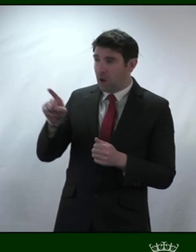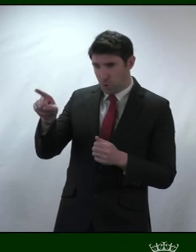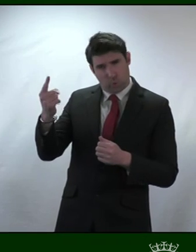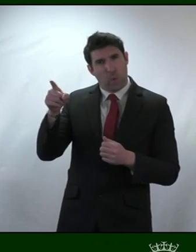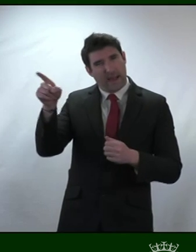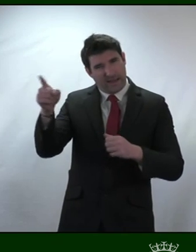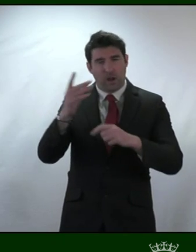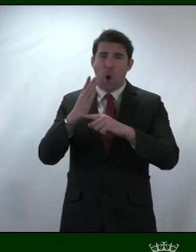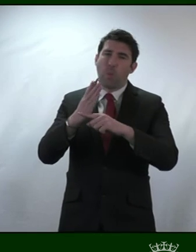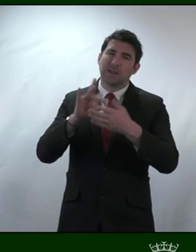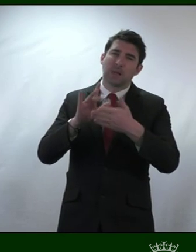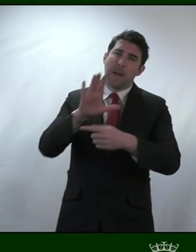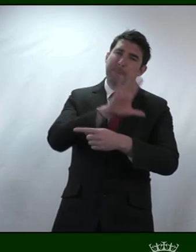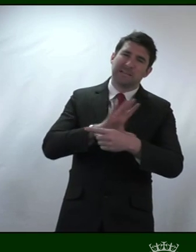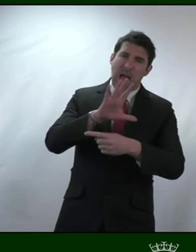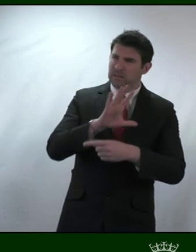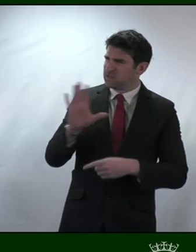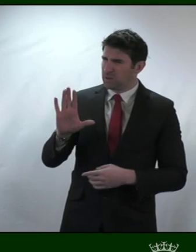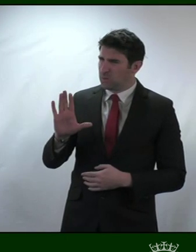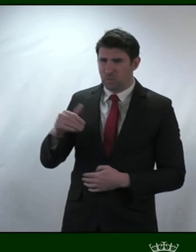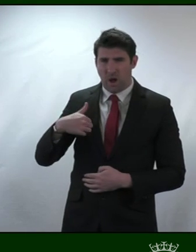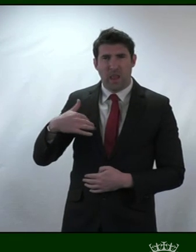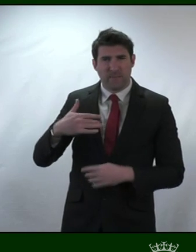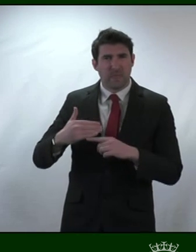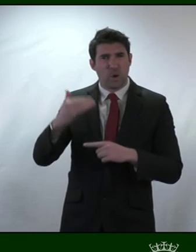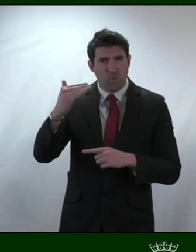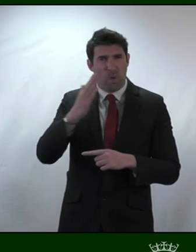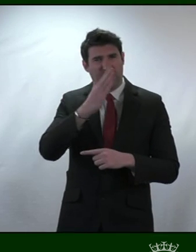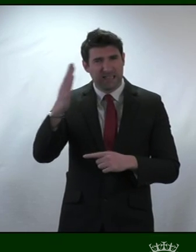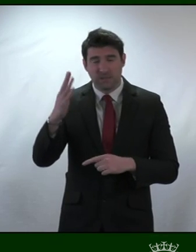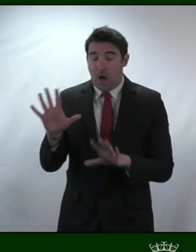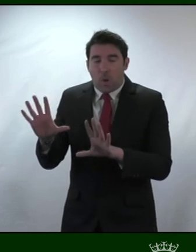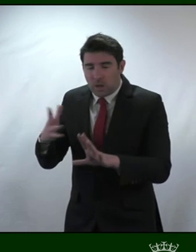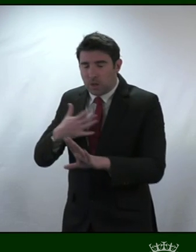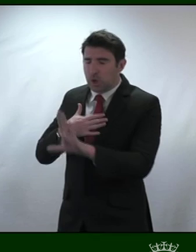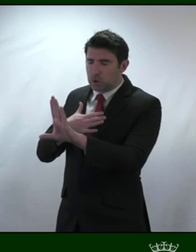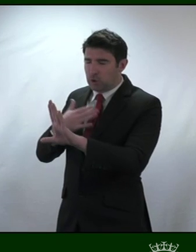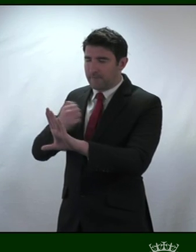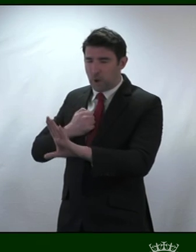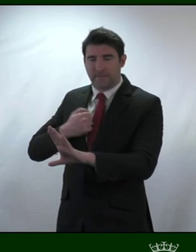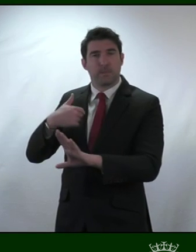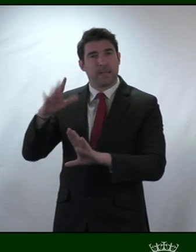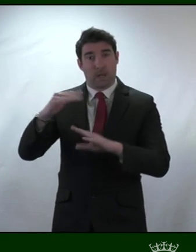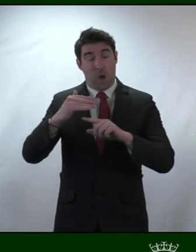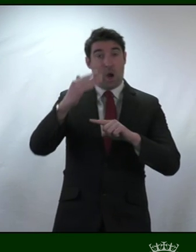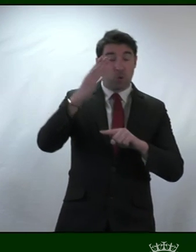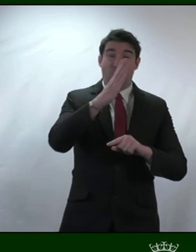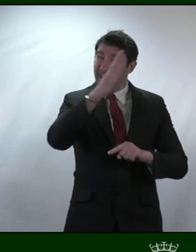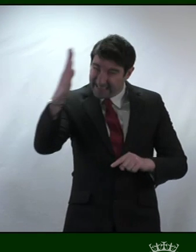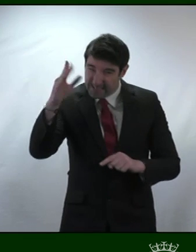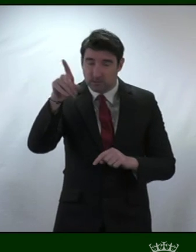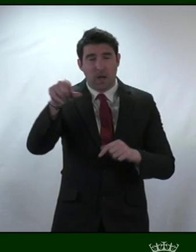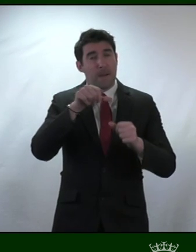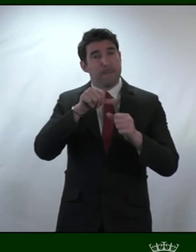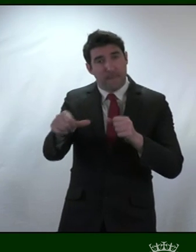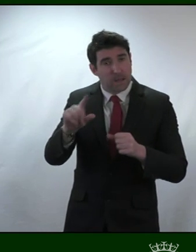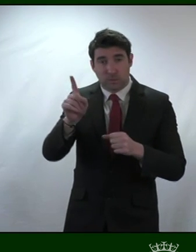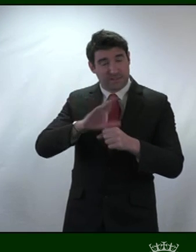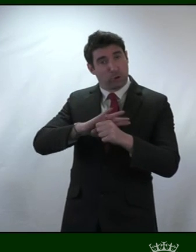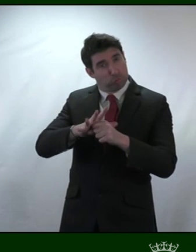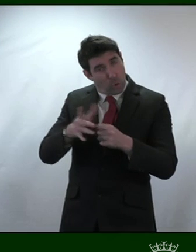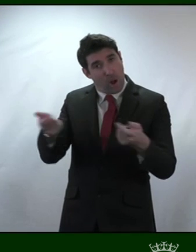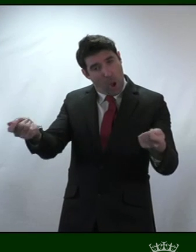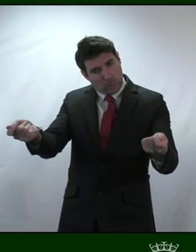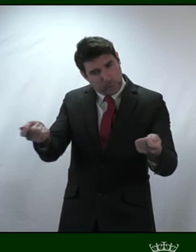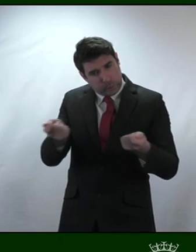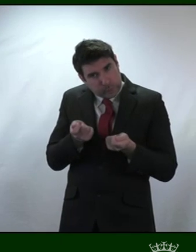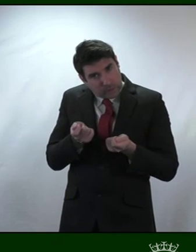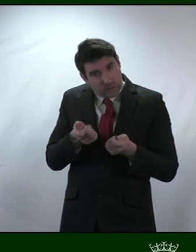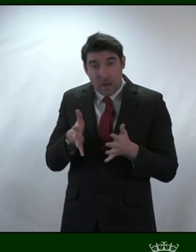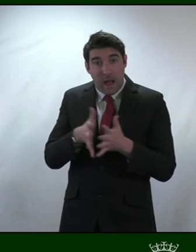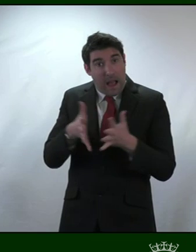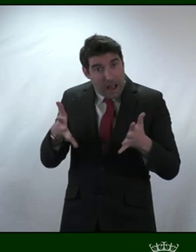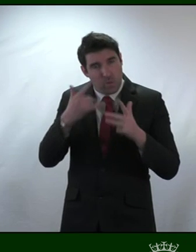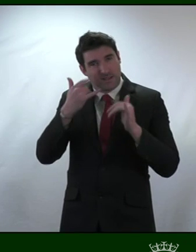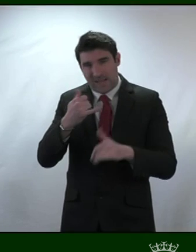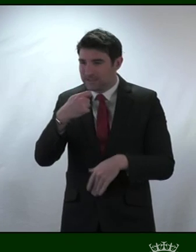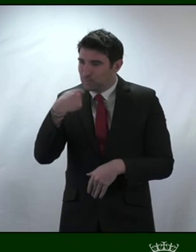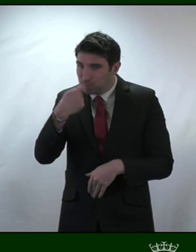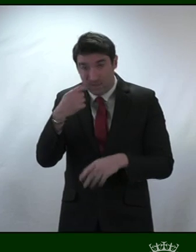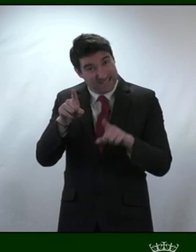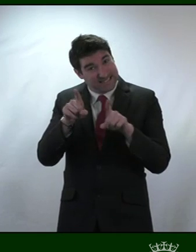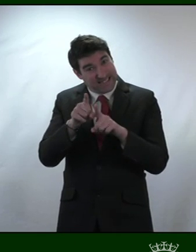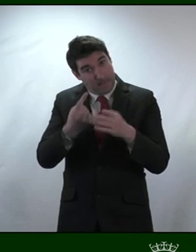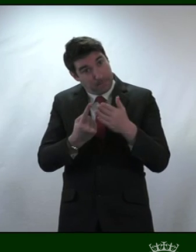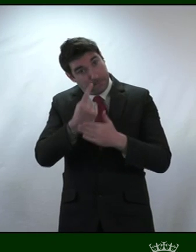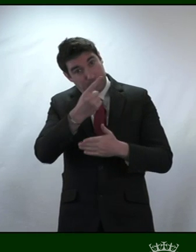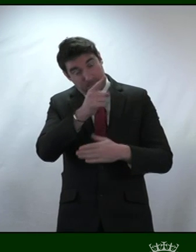Sorry; forgive me. The best thing is for areas in the north-east to work together to reduce the virus through community testing in the way that Liverpool has succeeded in doing.